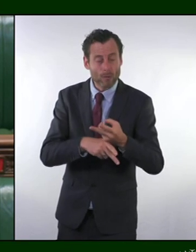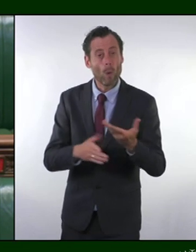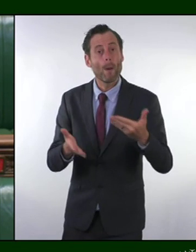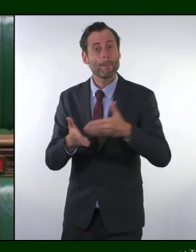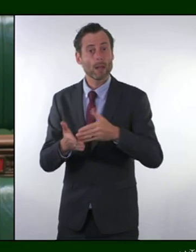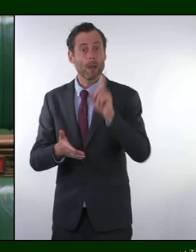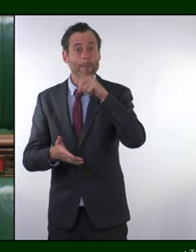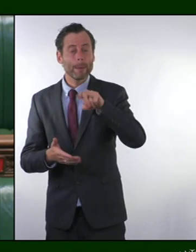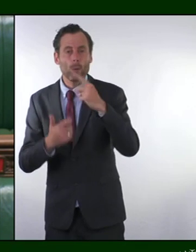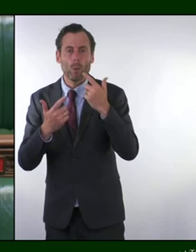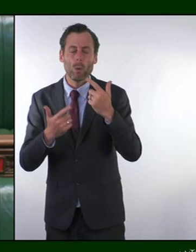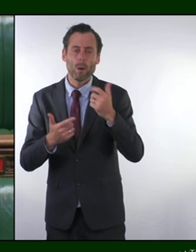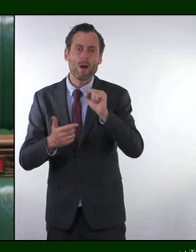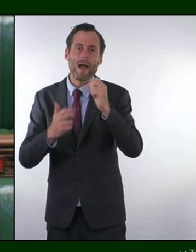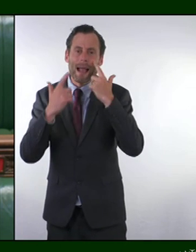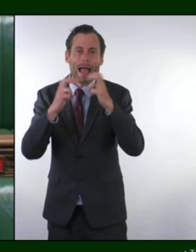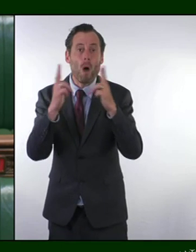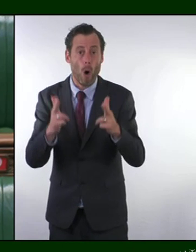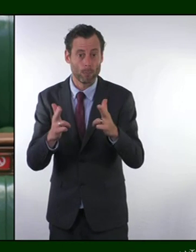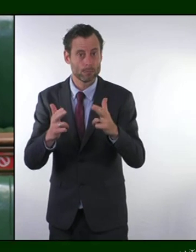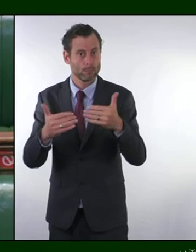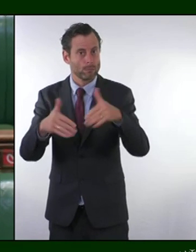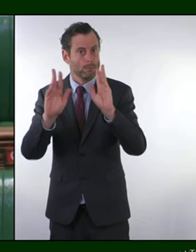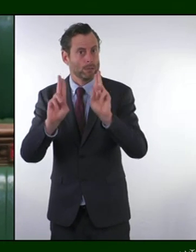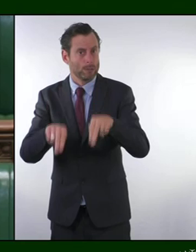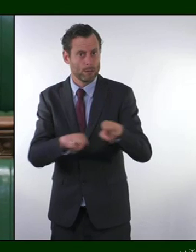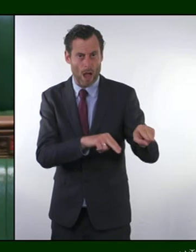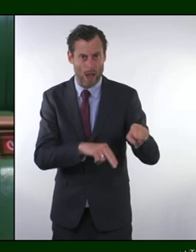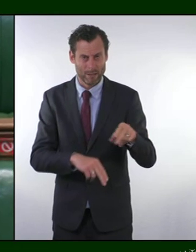I quote Mark Adams, who runs a social care charity, who spoke yesterday.